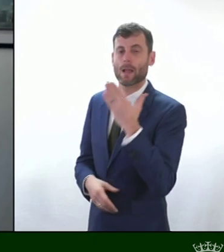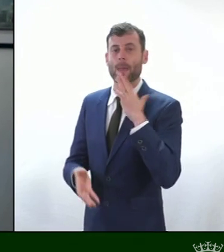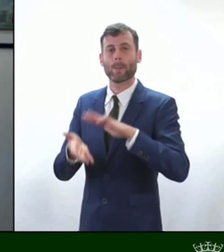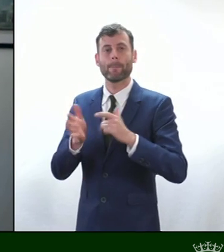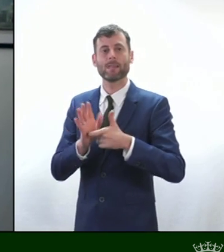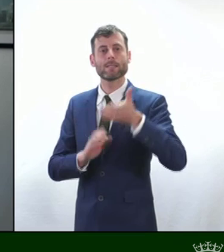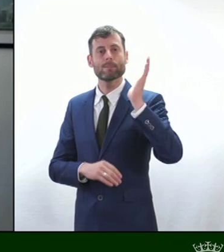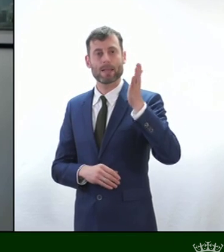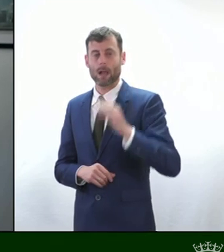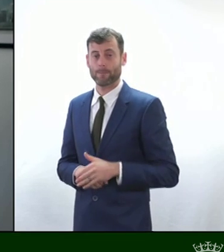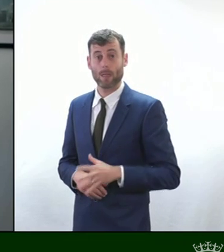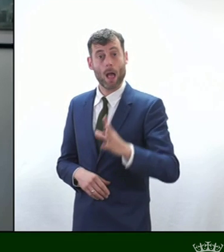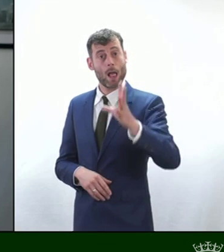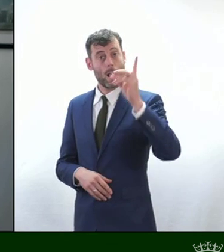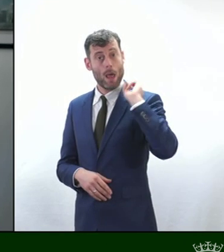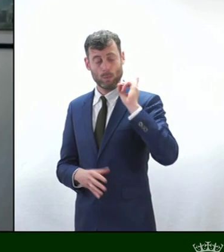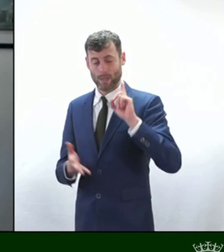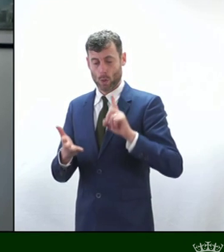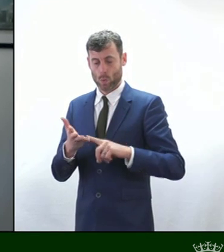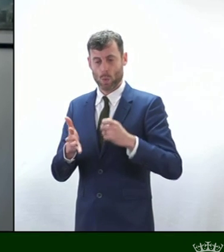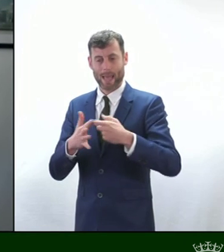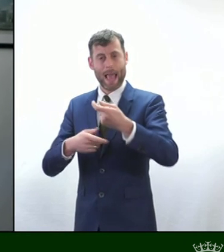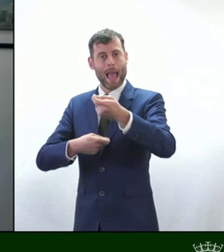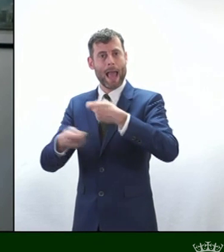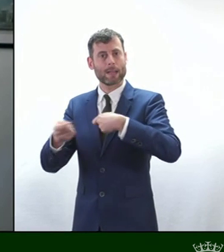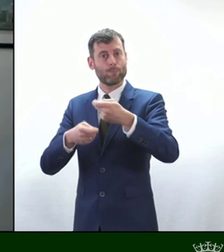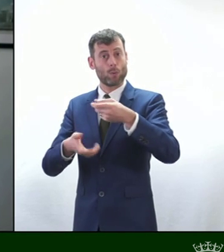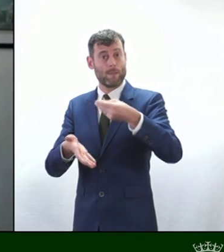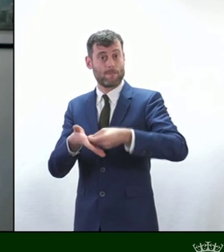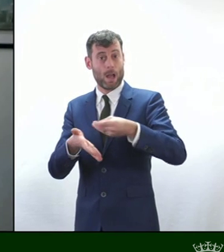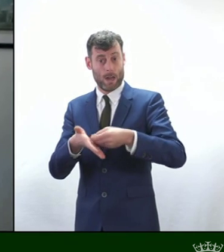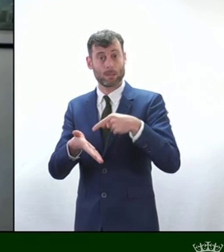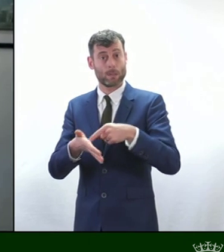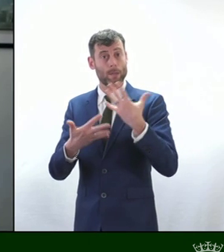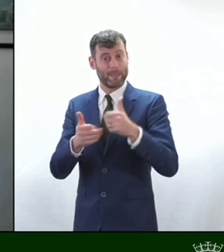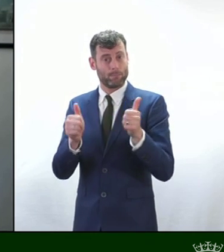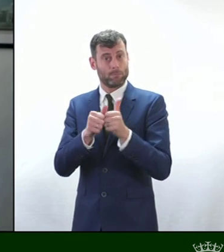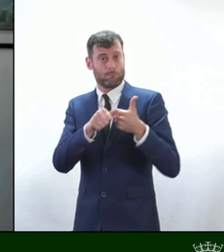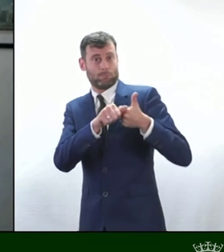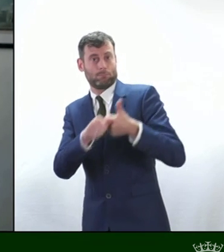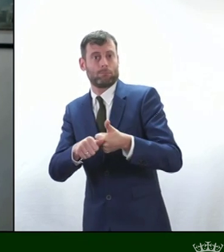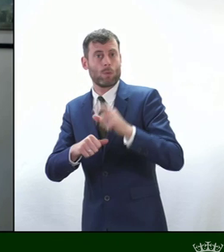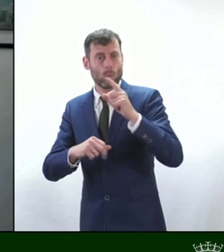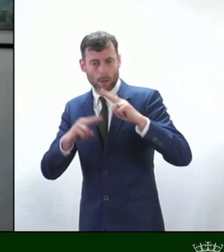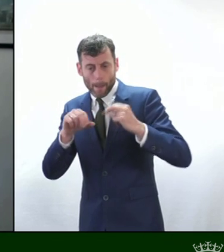Last week, we learned that UK Export Finance has been approached to back the east African crude oil pipeline.